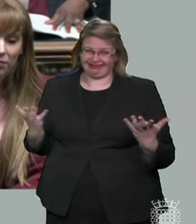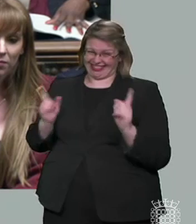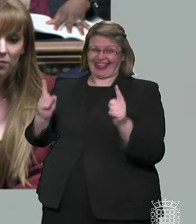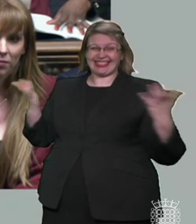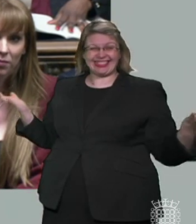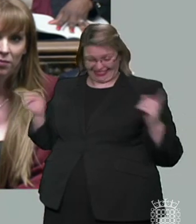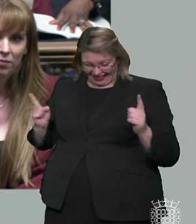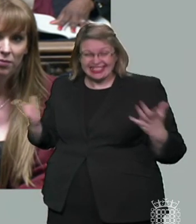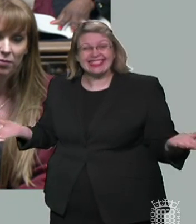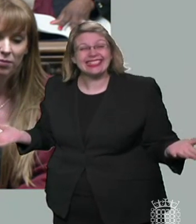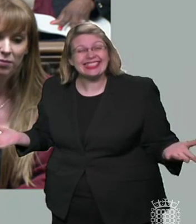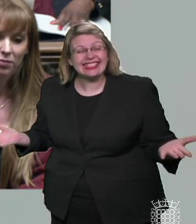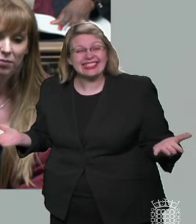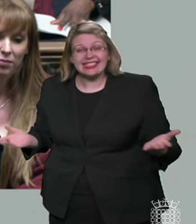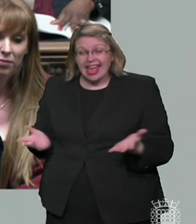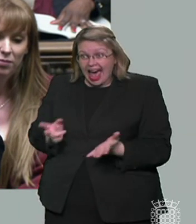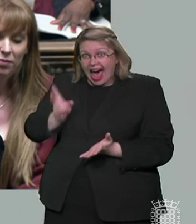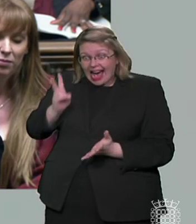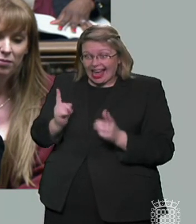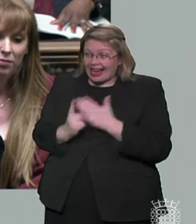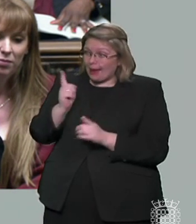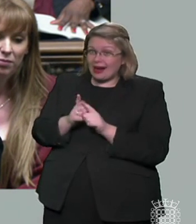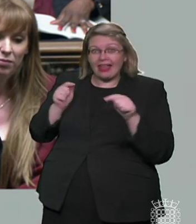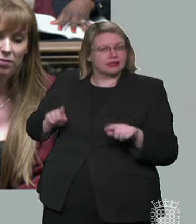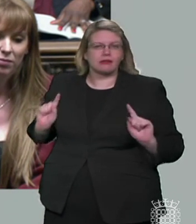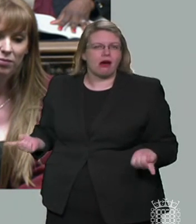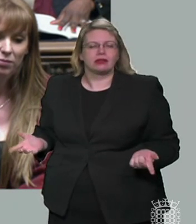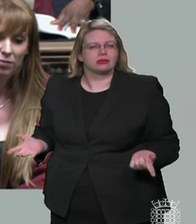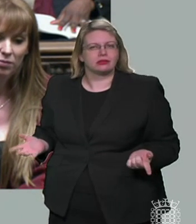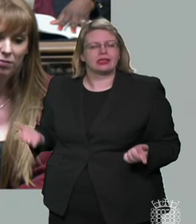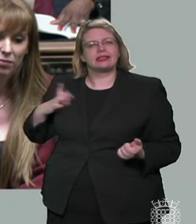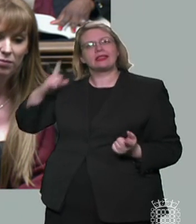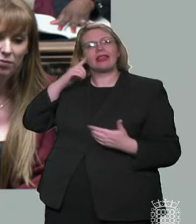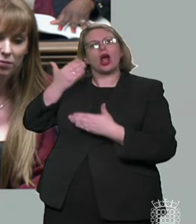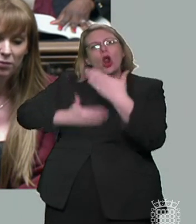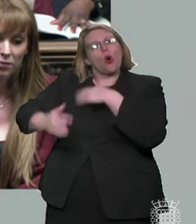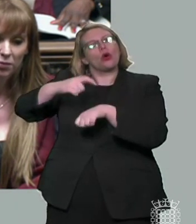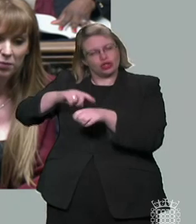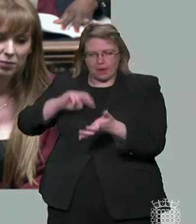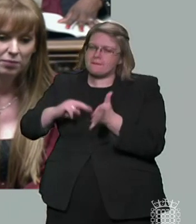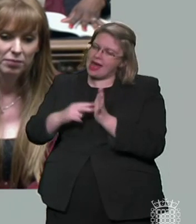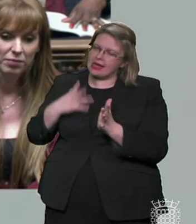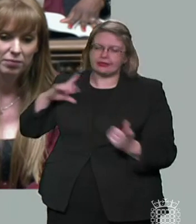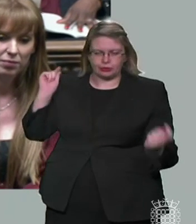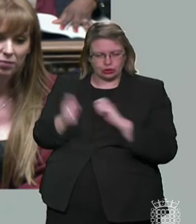Britain cannot afford another crisis like this. We need to improve our long-term energy security.